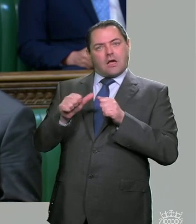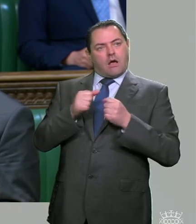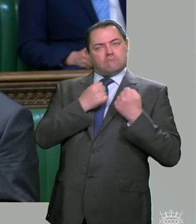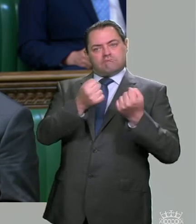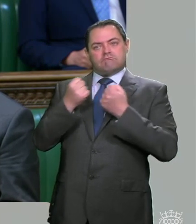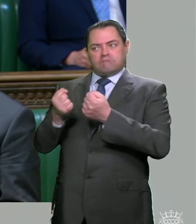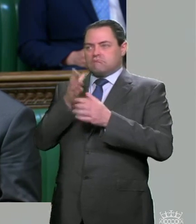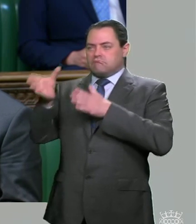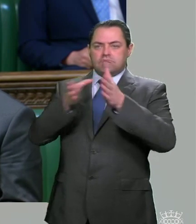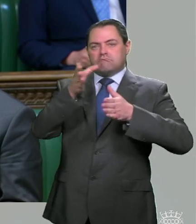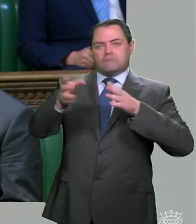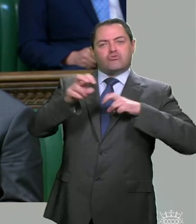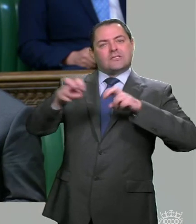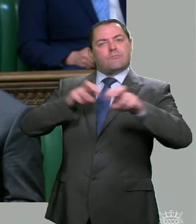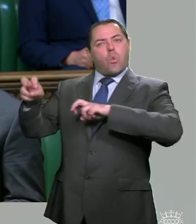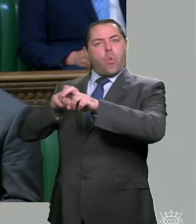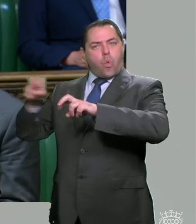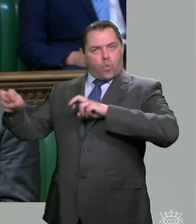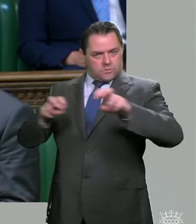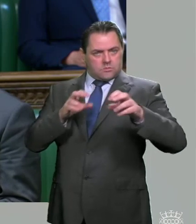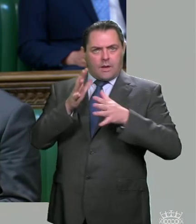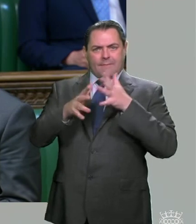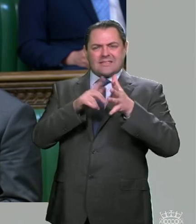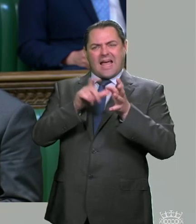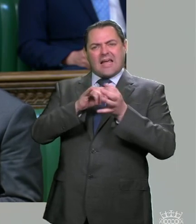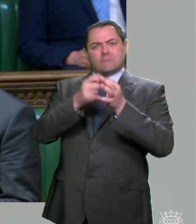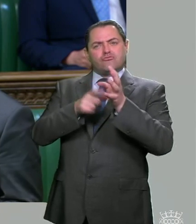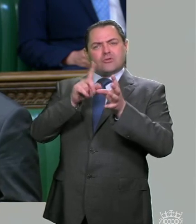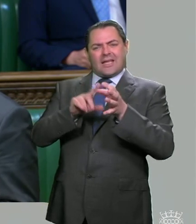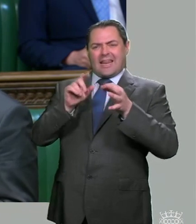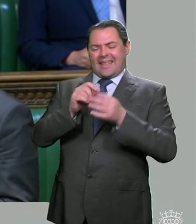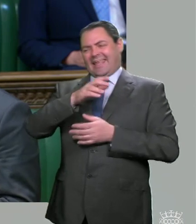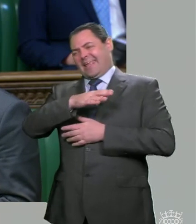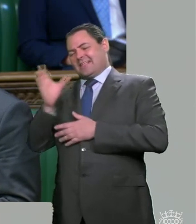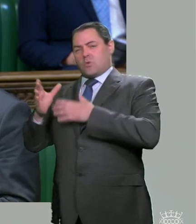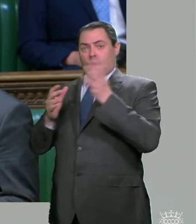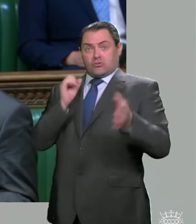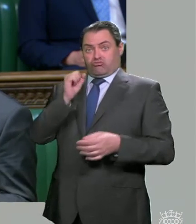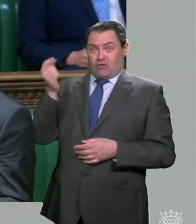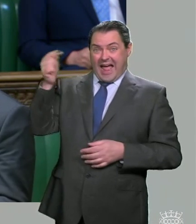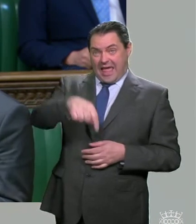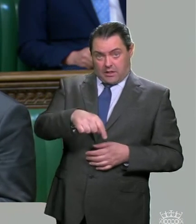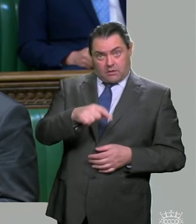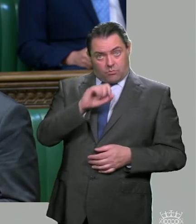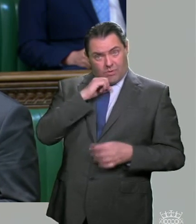Will my right hon .Friend therefore ensure that the Aylesbury spur of East West Rail is approved?